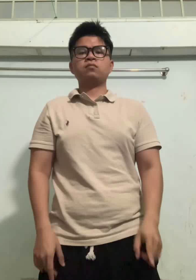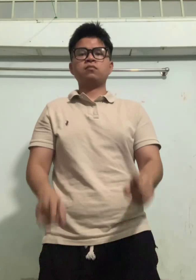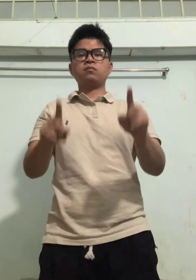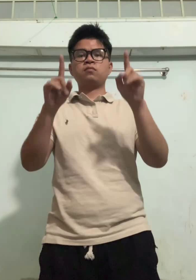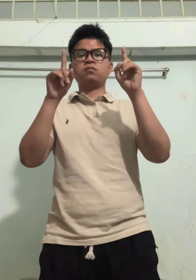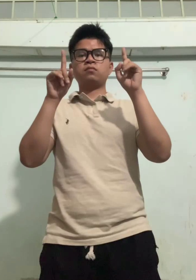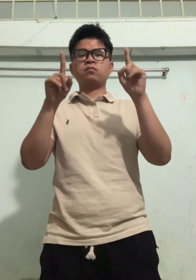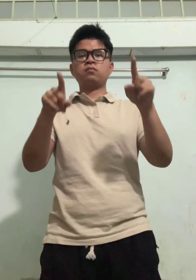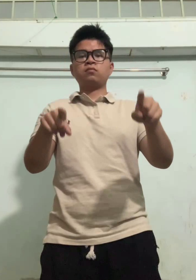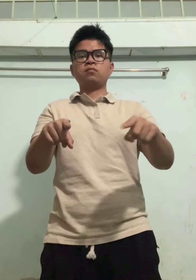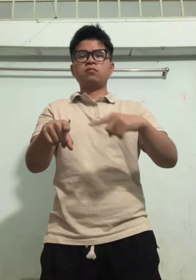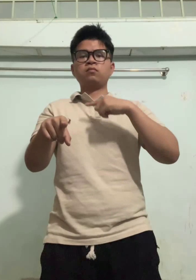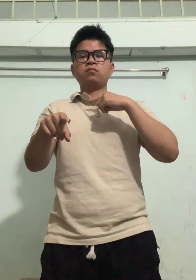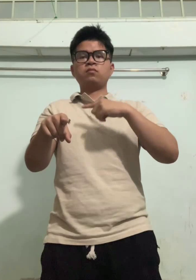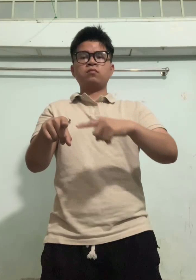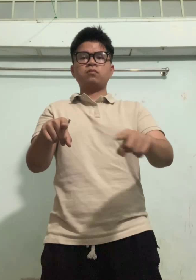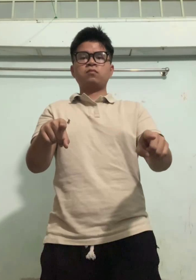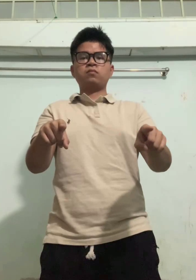phut